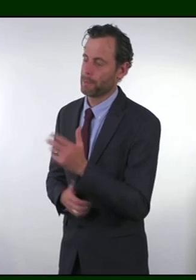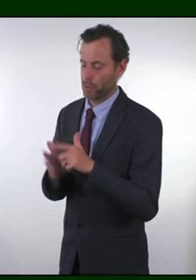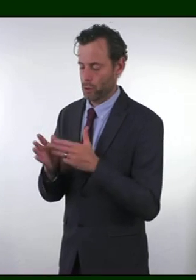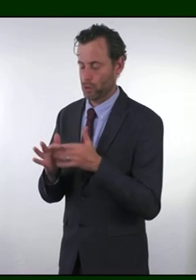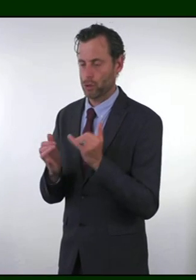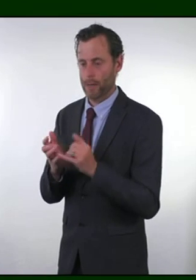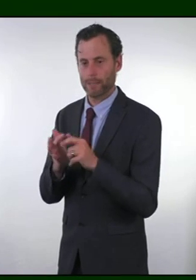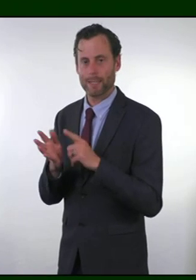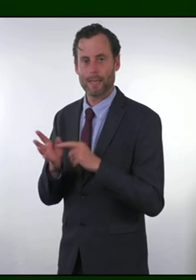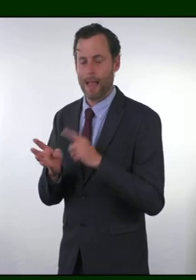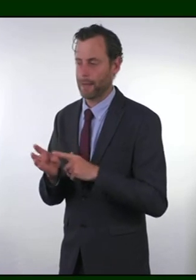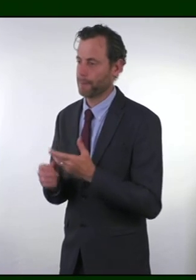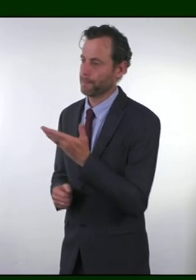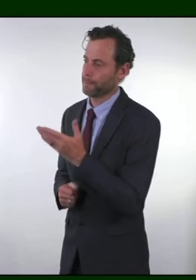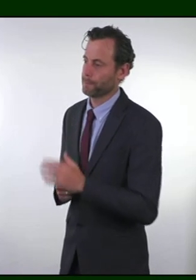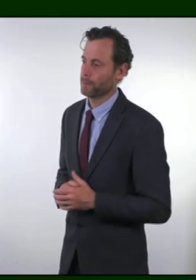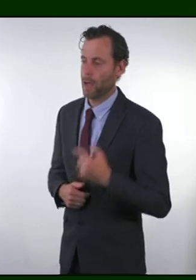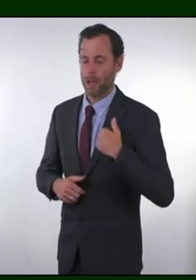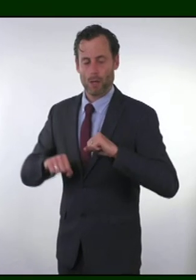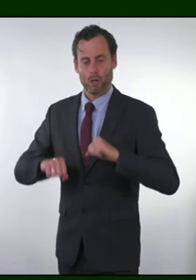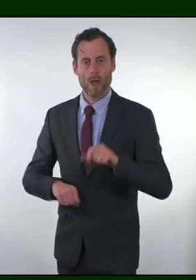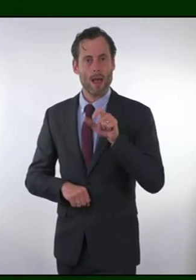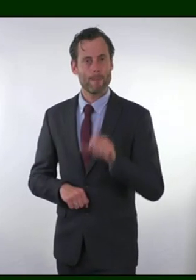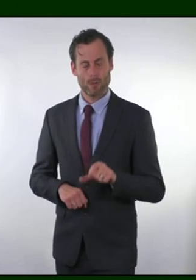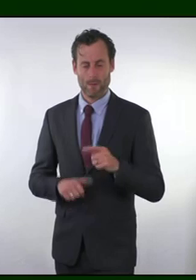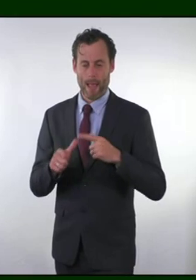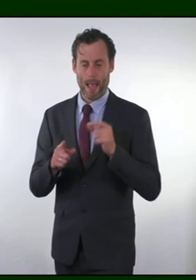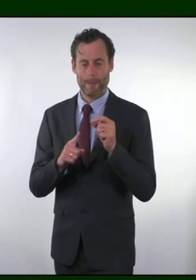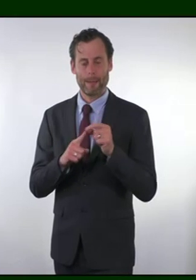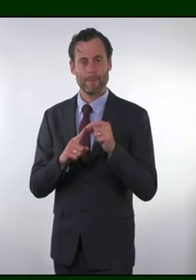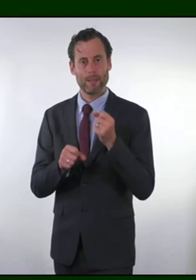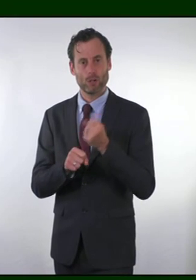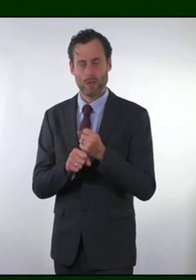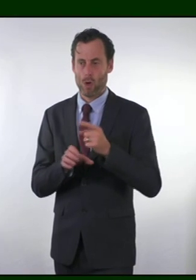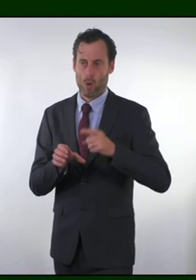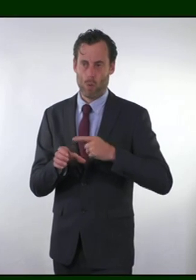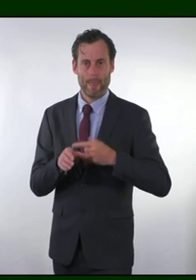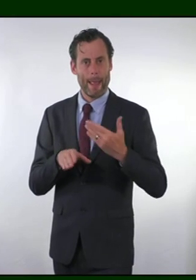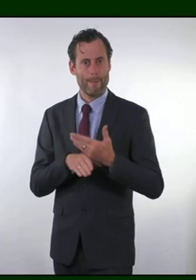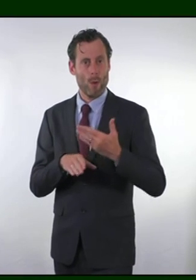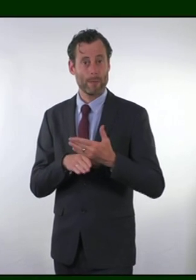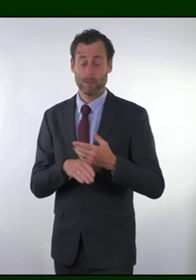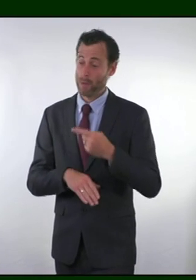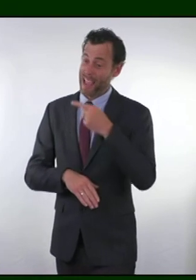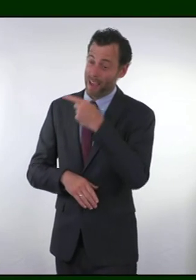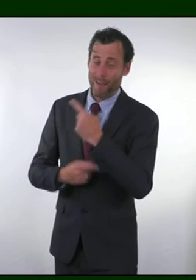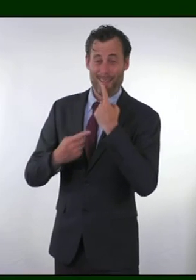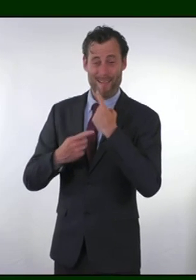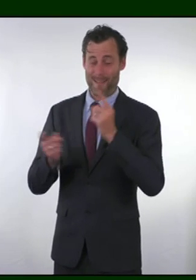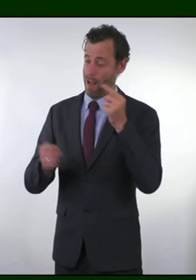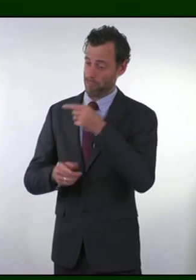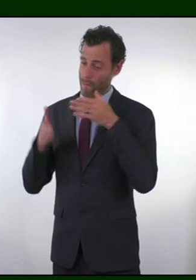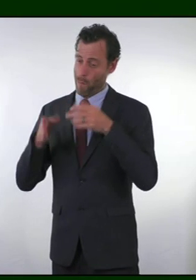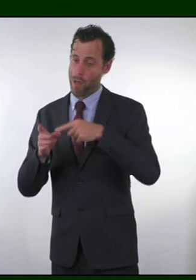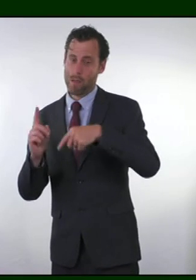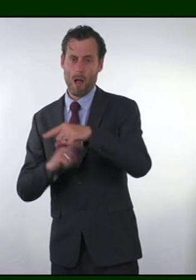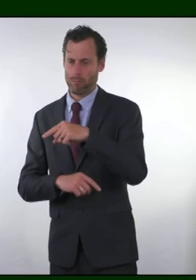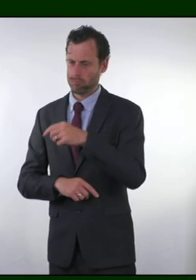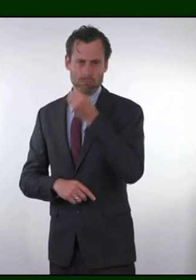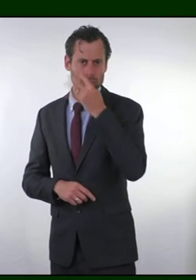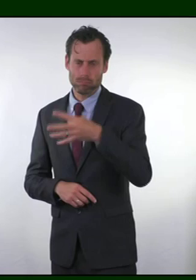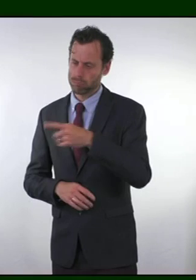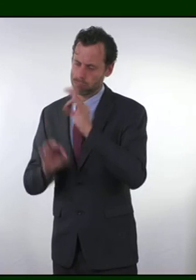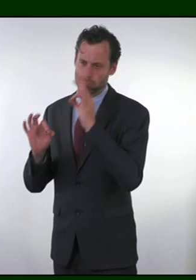As the chair of the all-party group on youth employment, I warmly welcome the fantastic package of support for young people in our country that the Chancellor announced today.